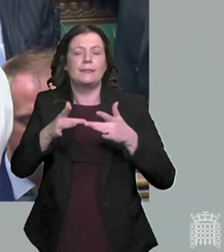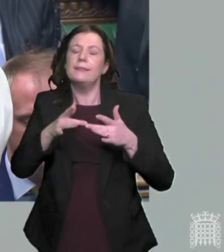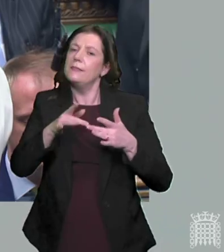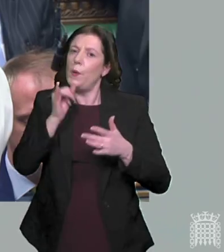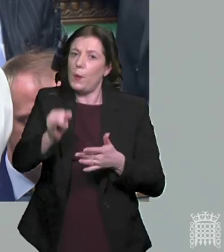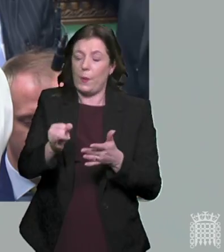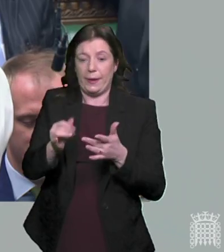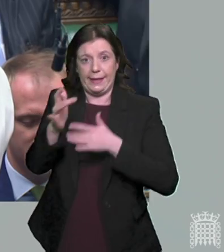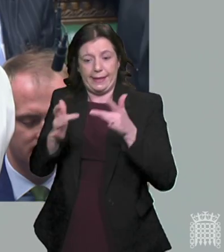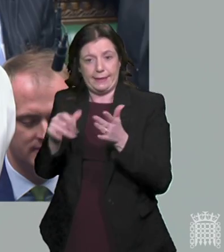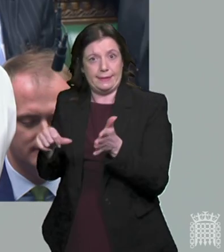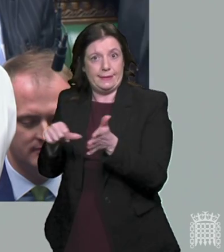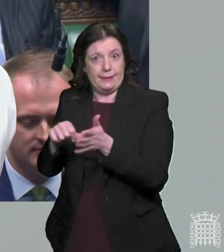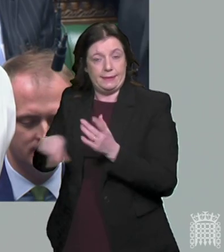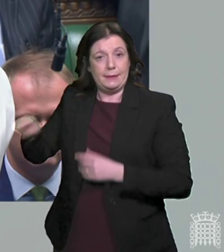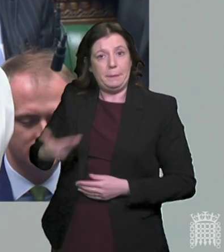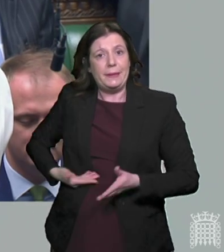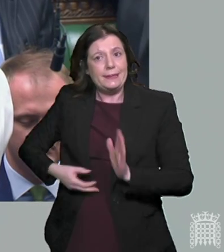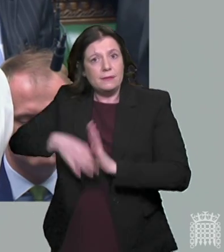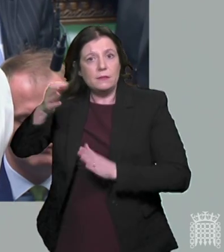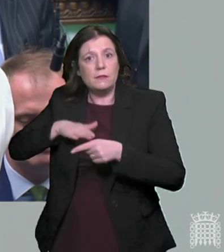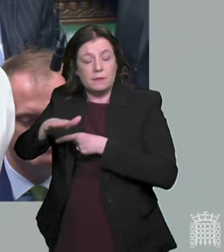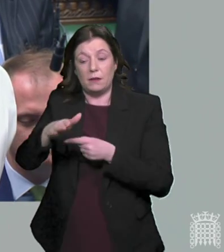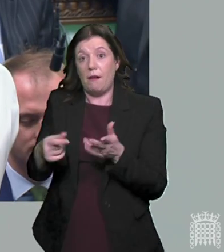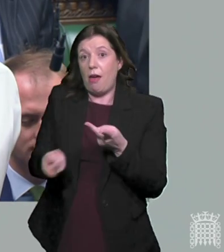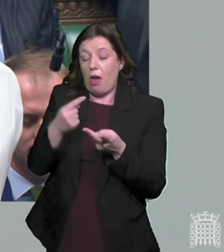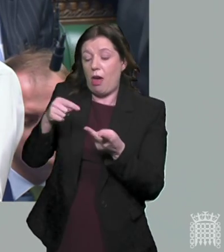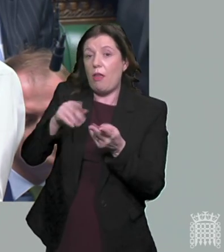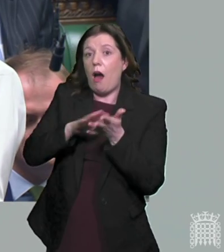Another is trade barriers, particularly for Holyhead.